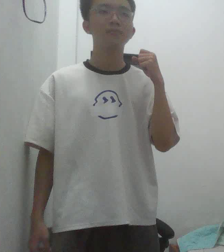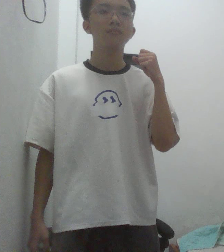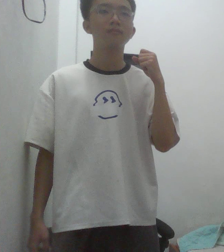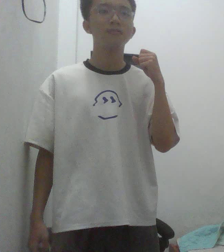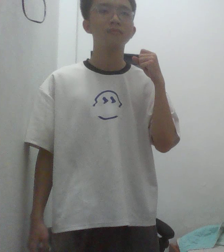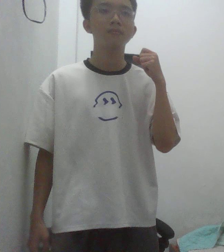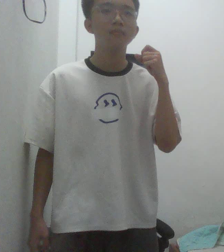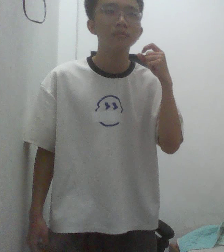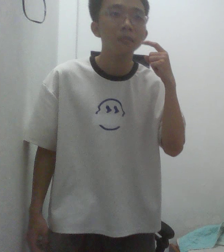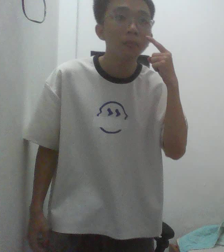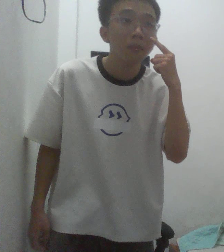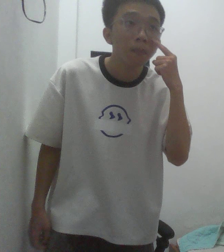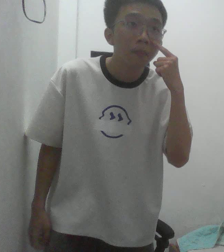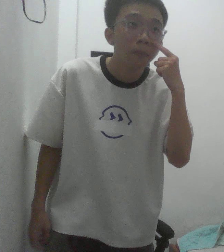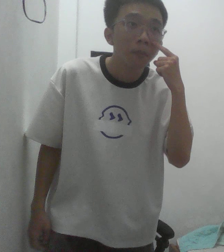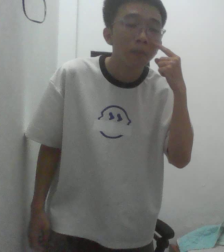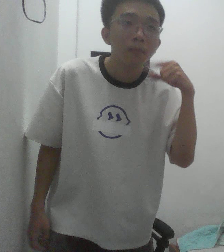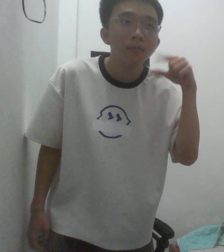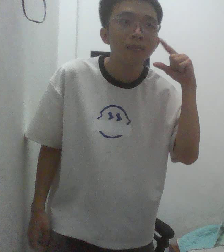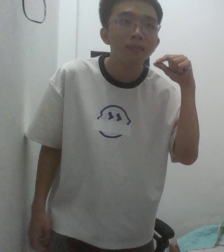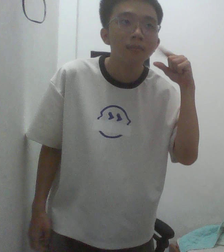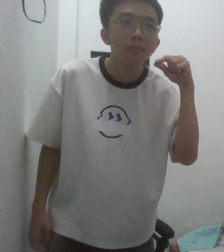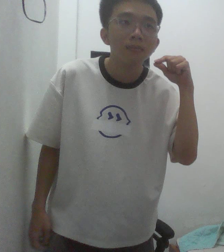lam quen